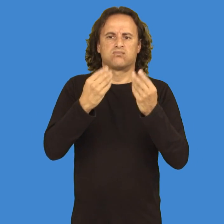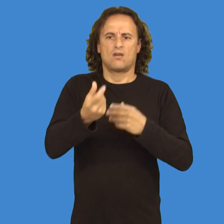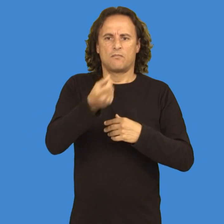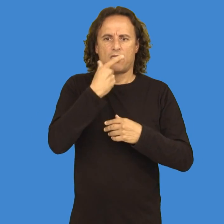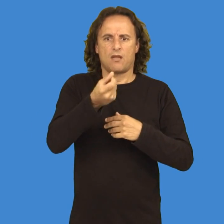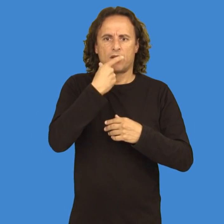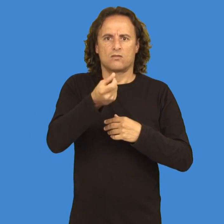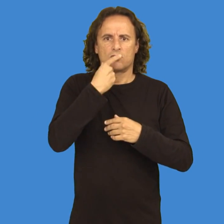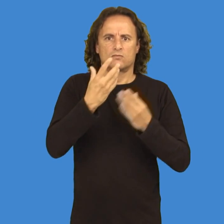droga